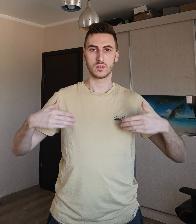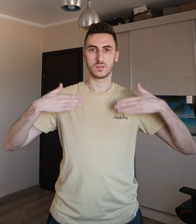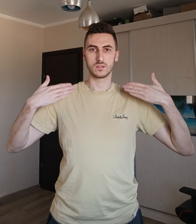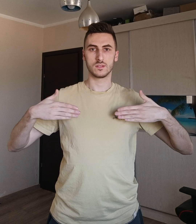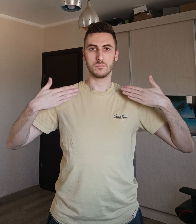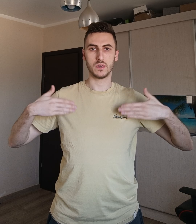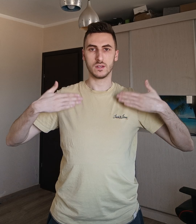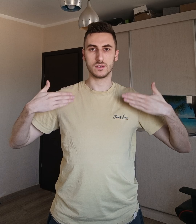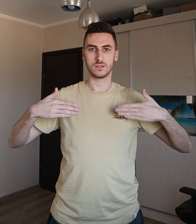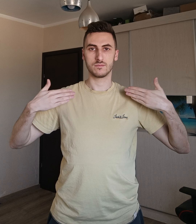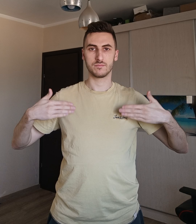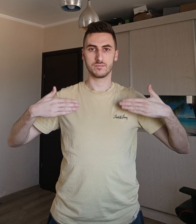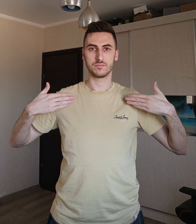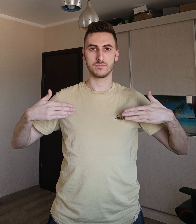שמח